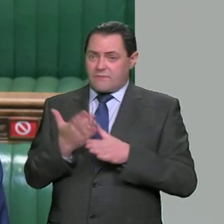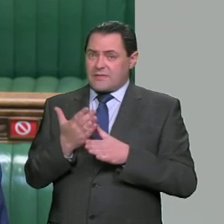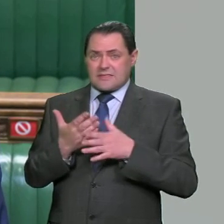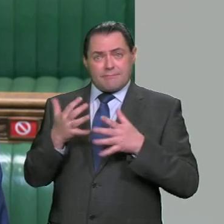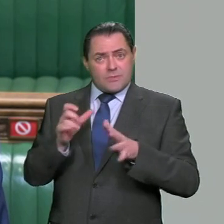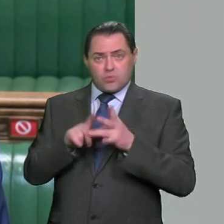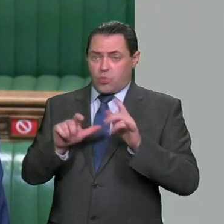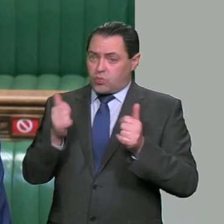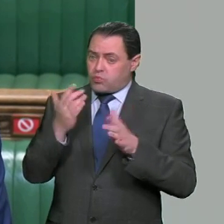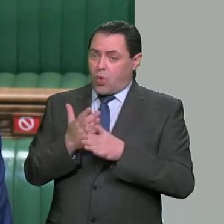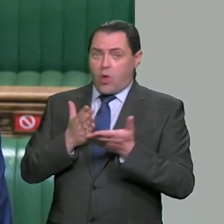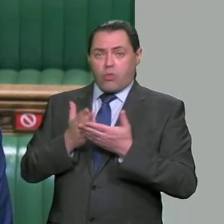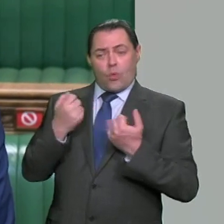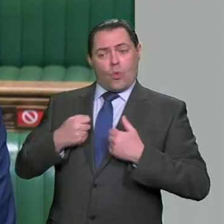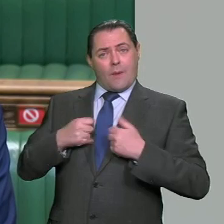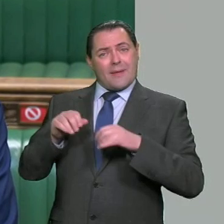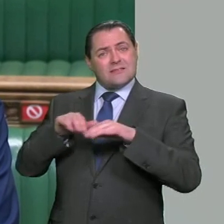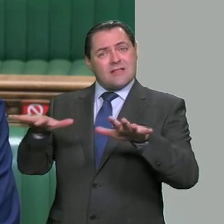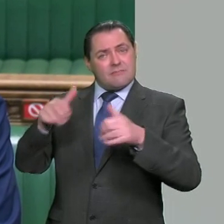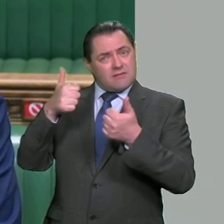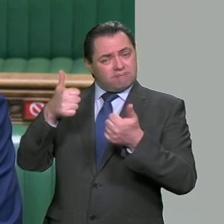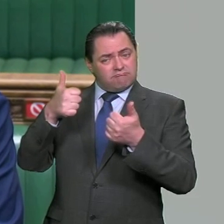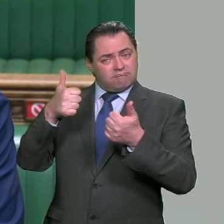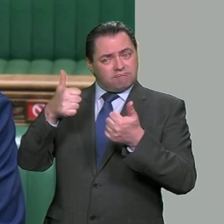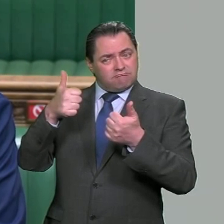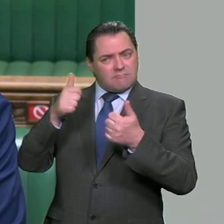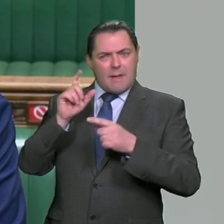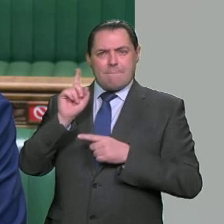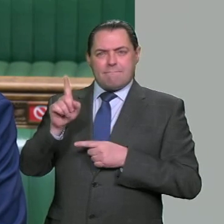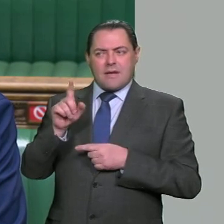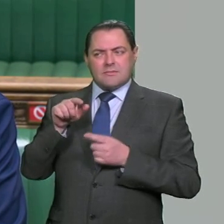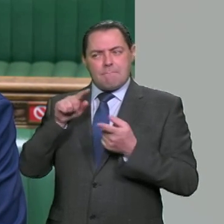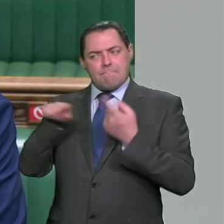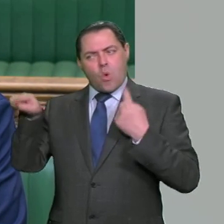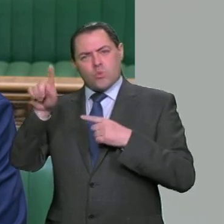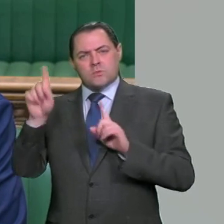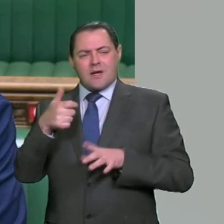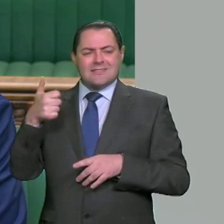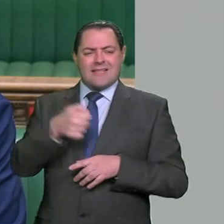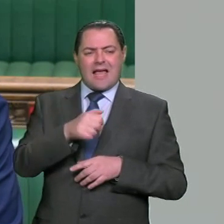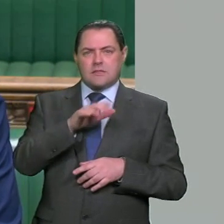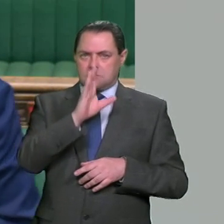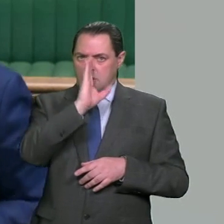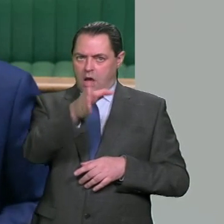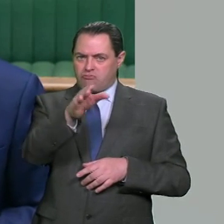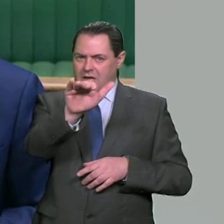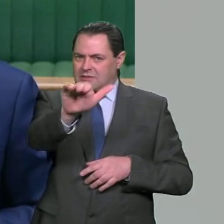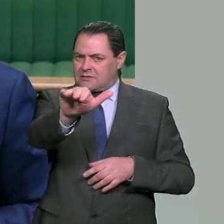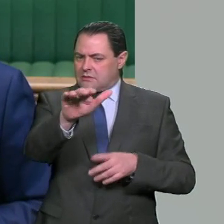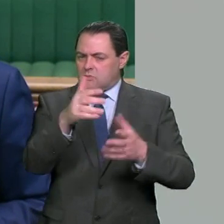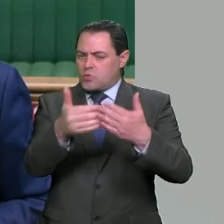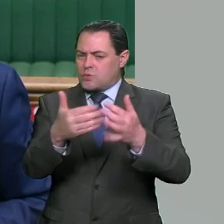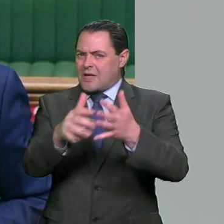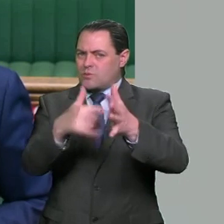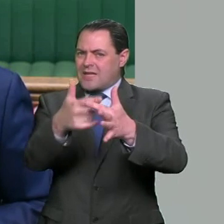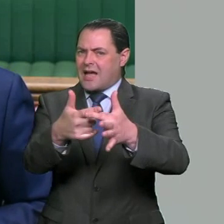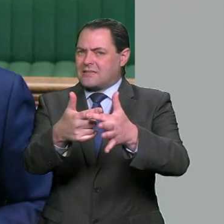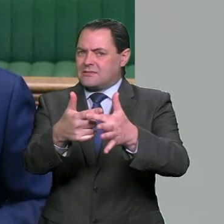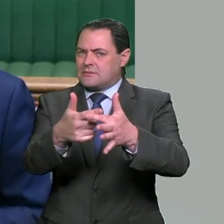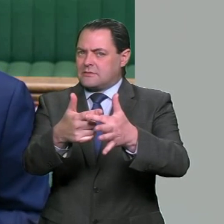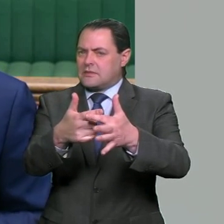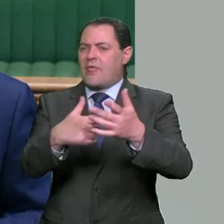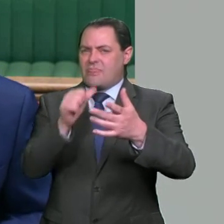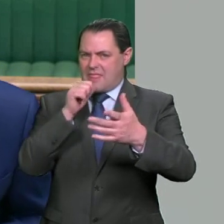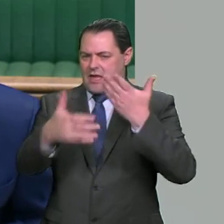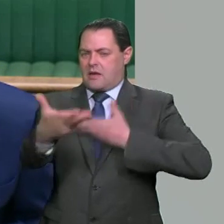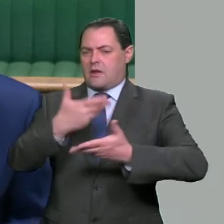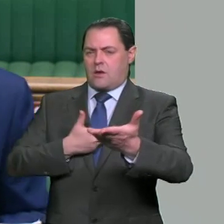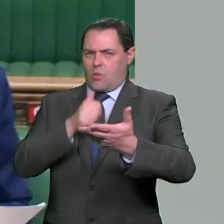That was a good thing and we celebrate that. The difference is that they did not all have the chance to text the Prime Minister to ask him to fix the tax situation in exchange for doing so.